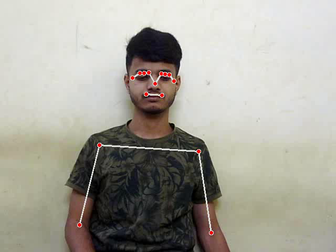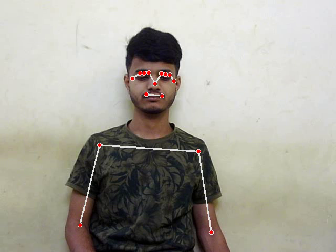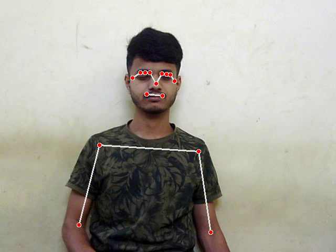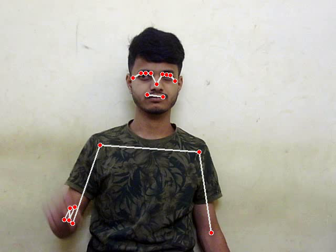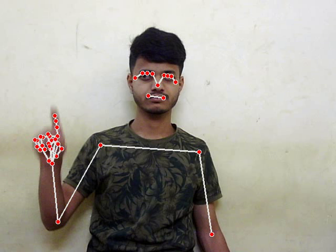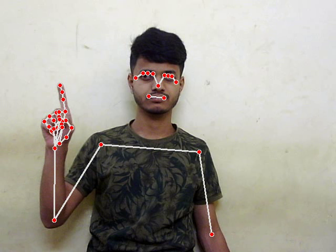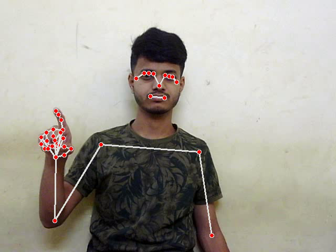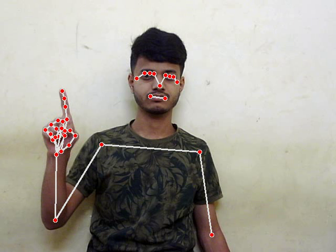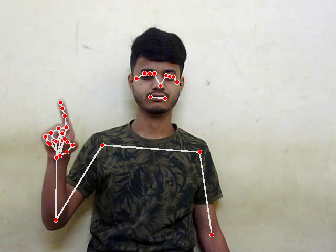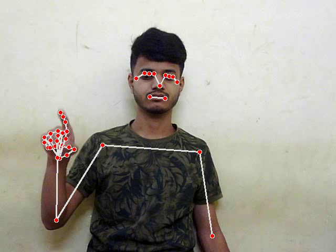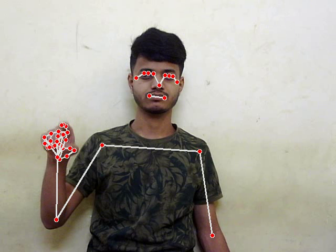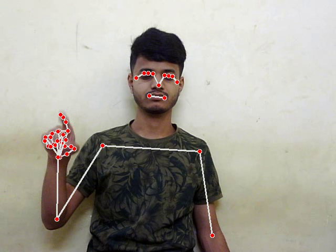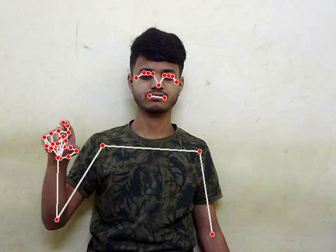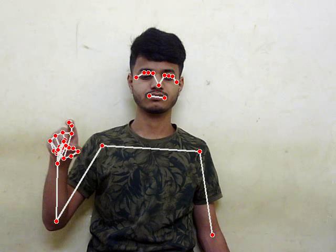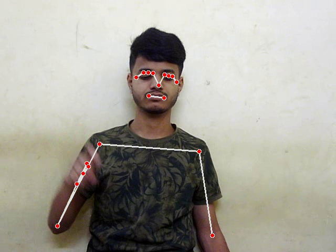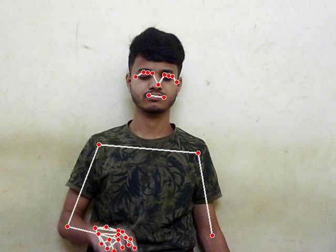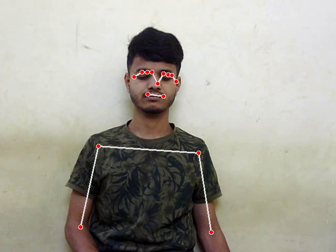need